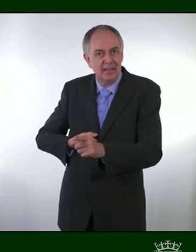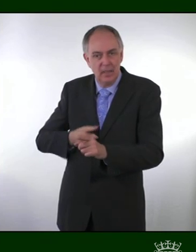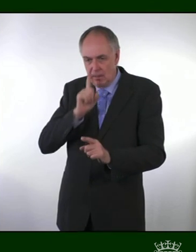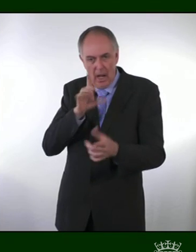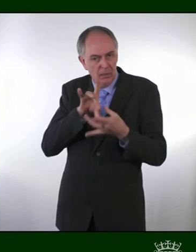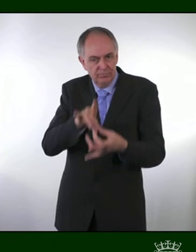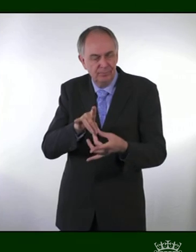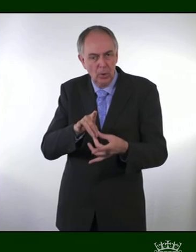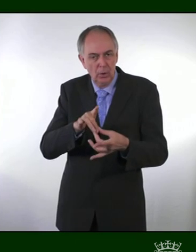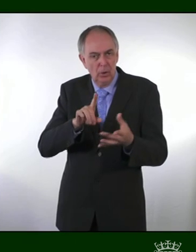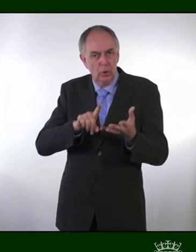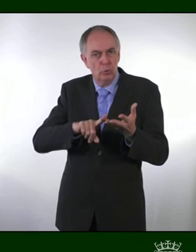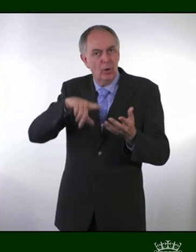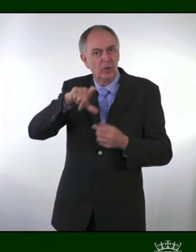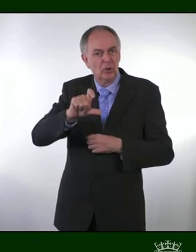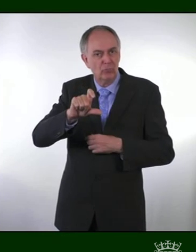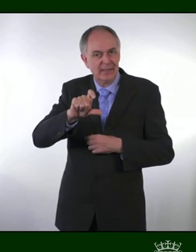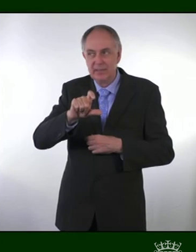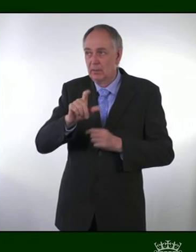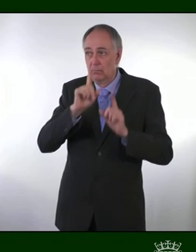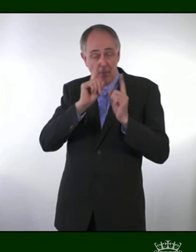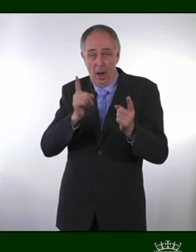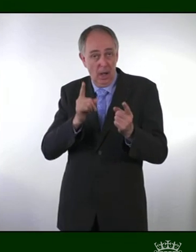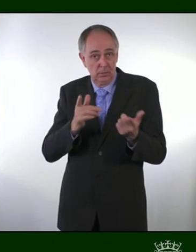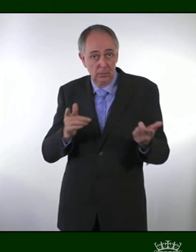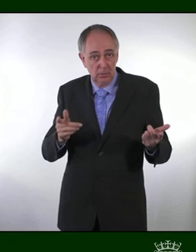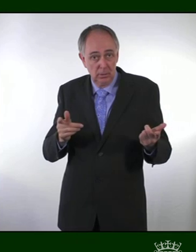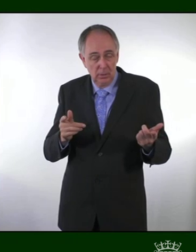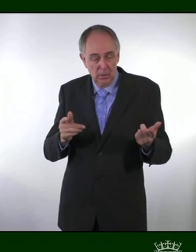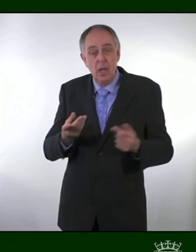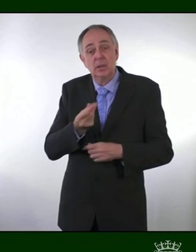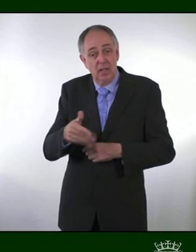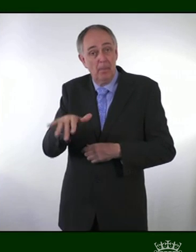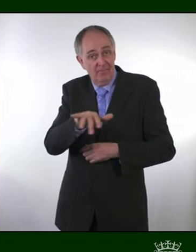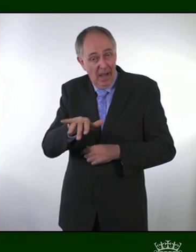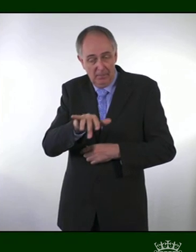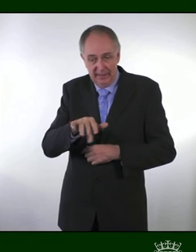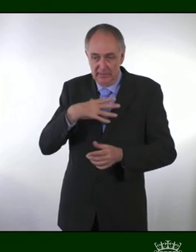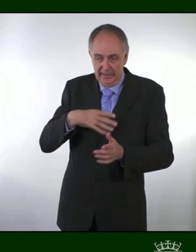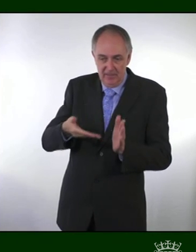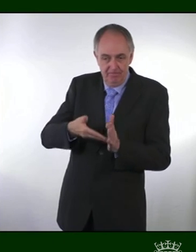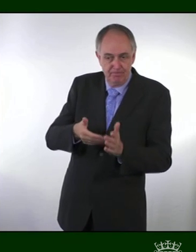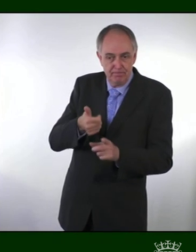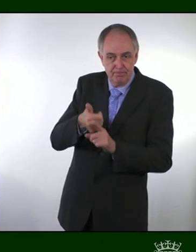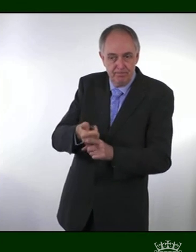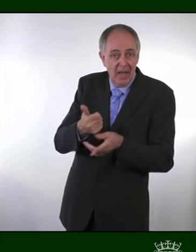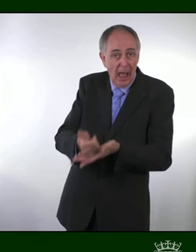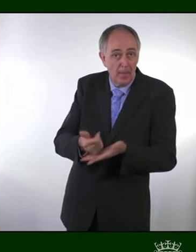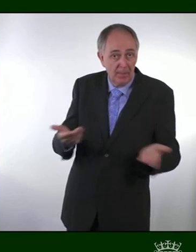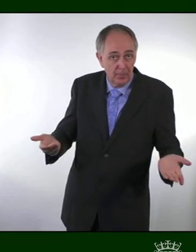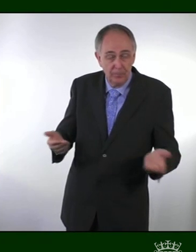I agree with the Prime Minister’s point at the Liaison Committee that hard-working families in that position should have help of one kind or another.